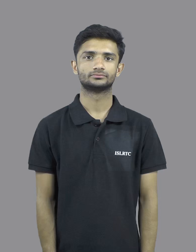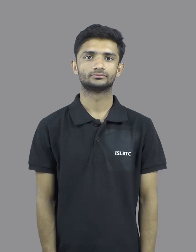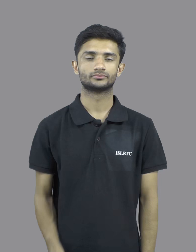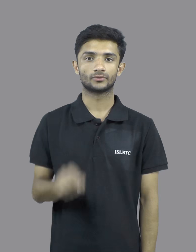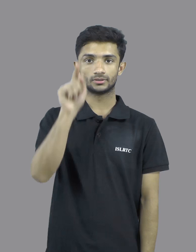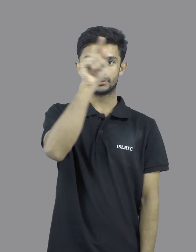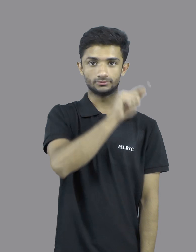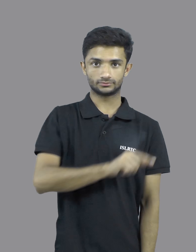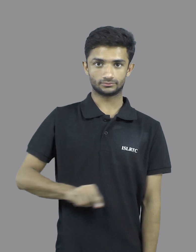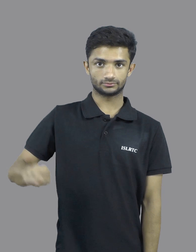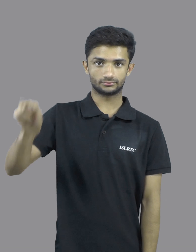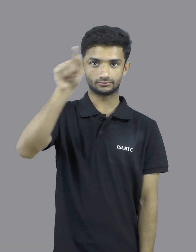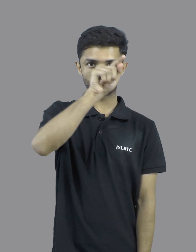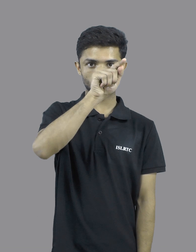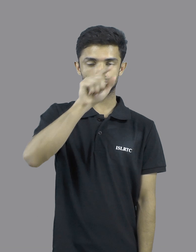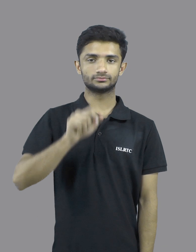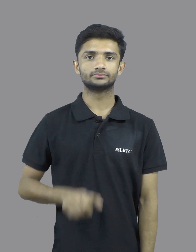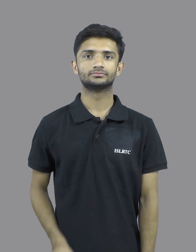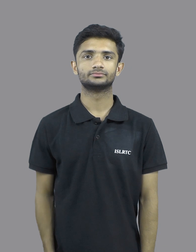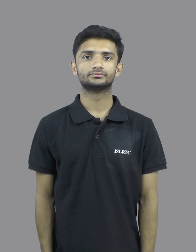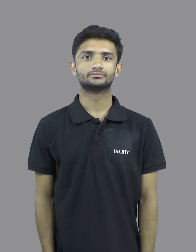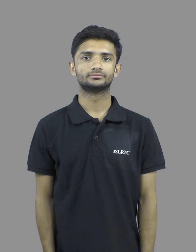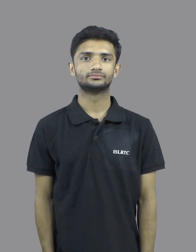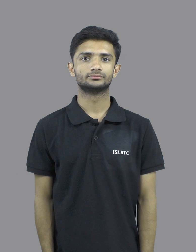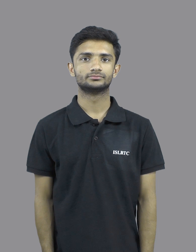Round shape